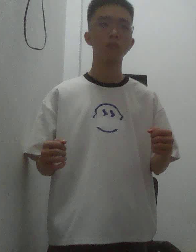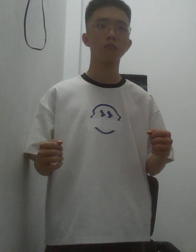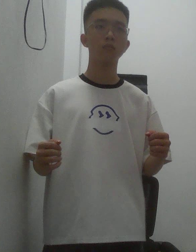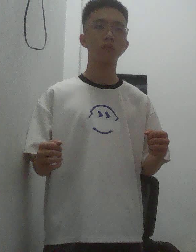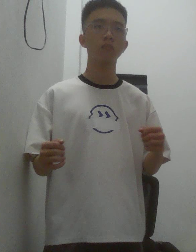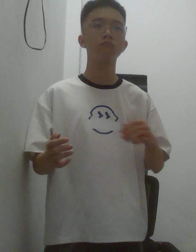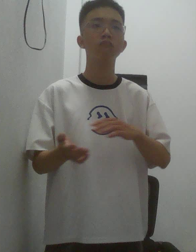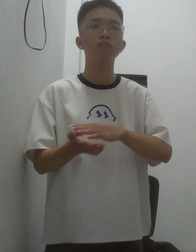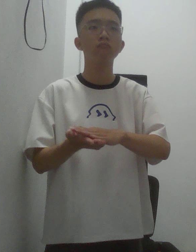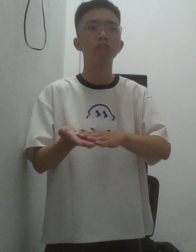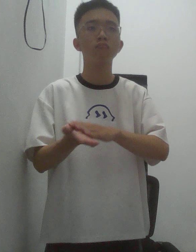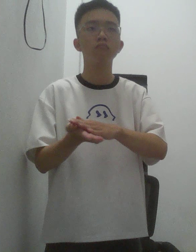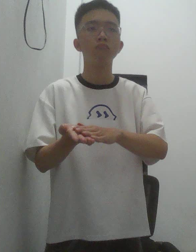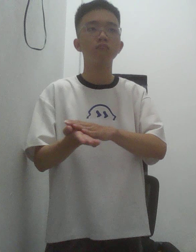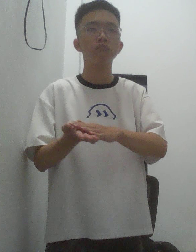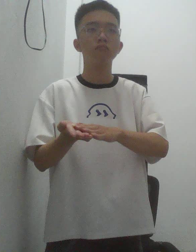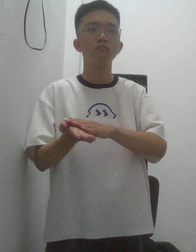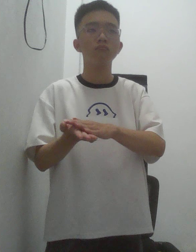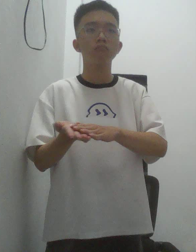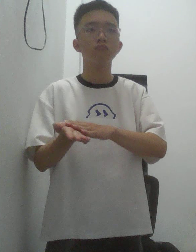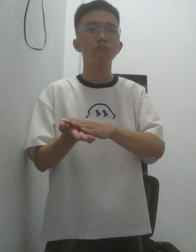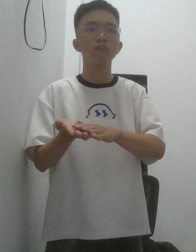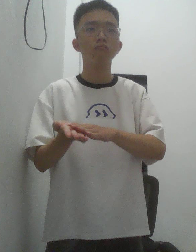xin loi